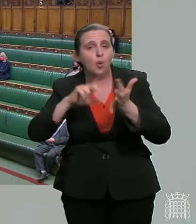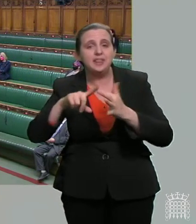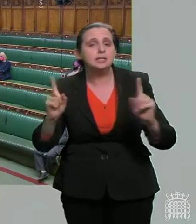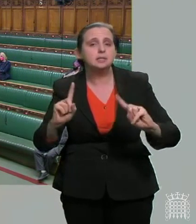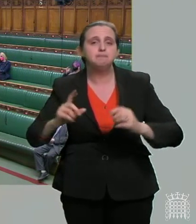I can certainly confirm